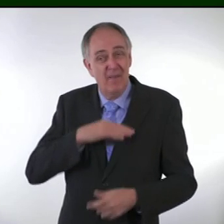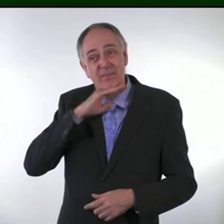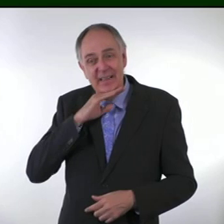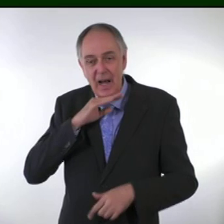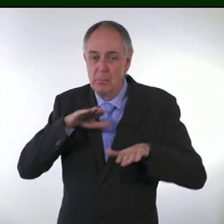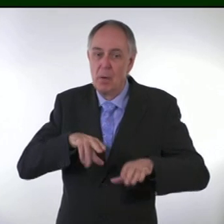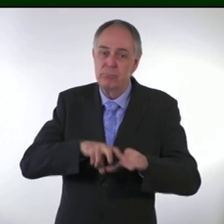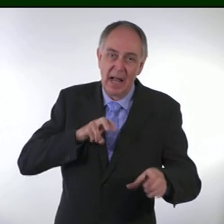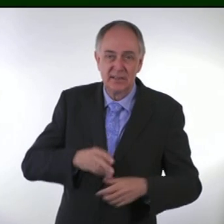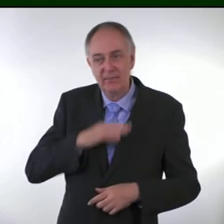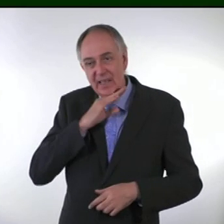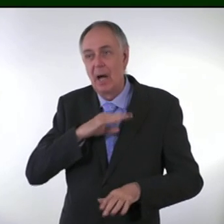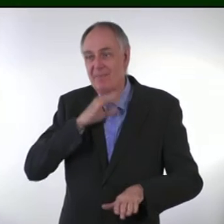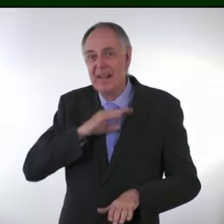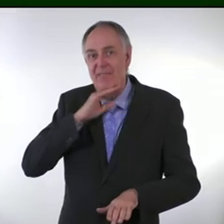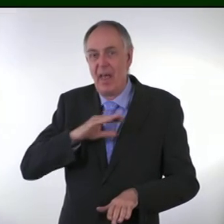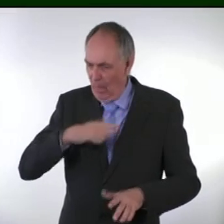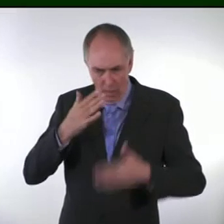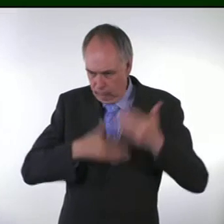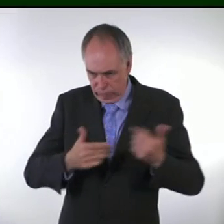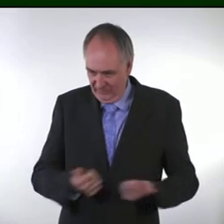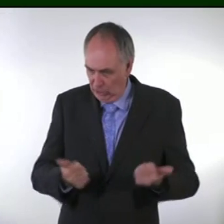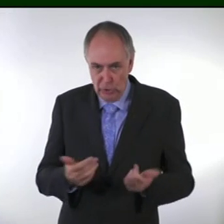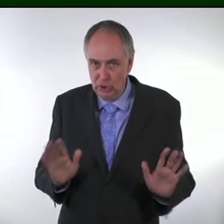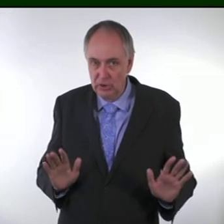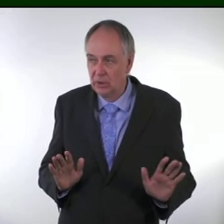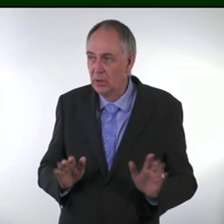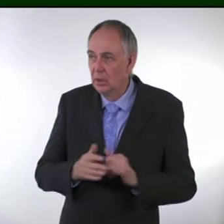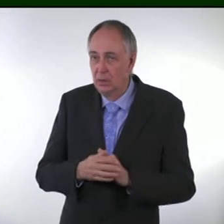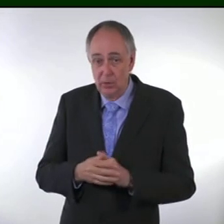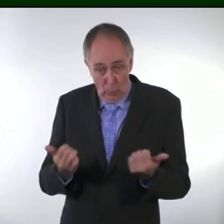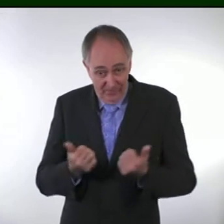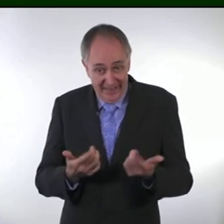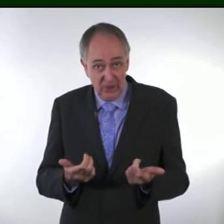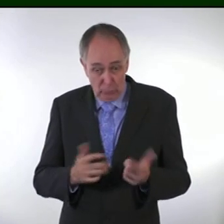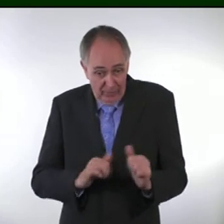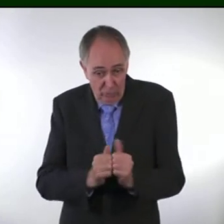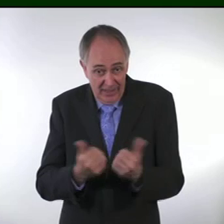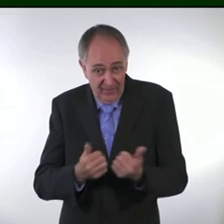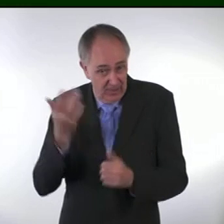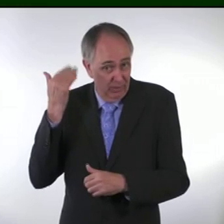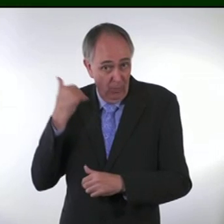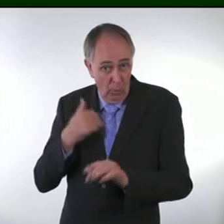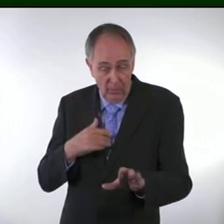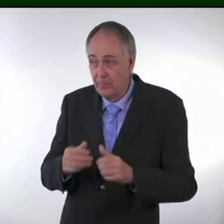They wanted to get it done. We got it done and we are going to move forward.